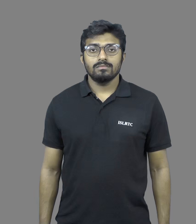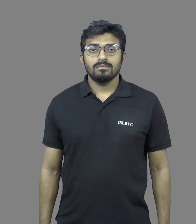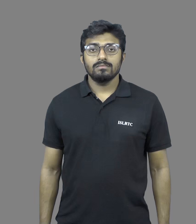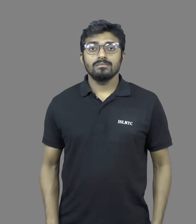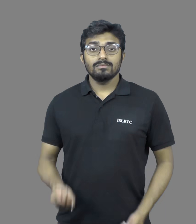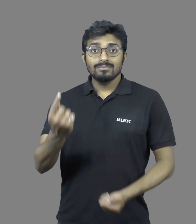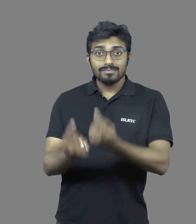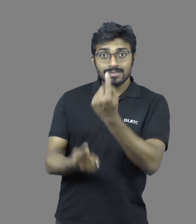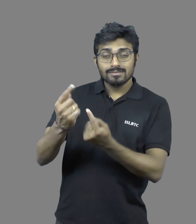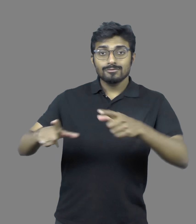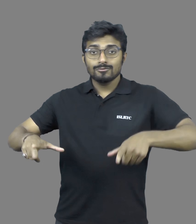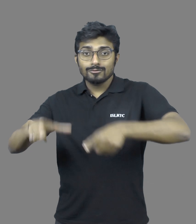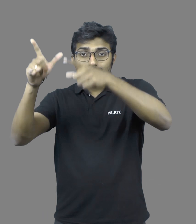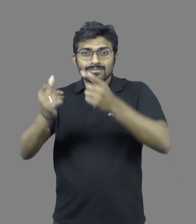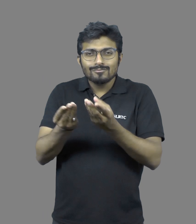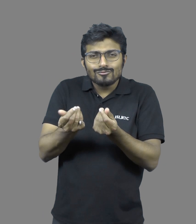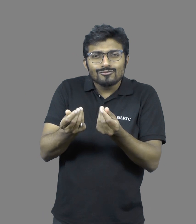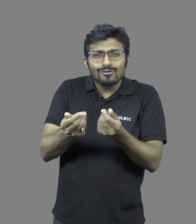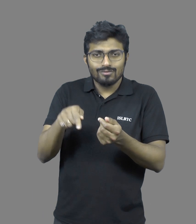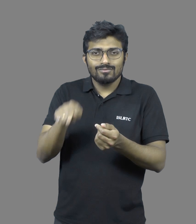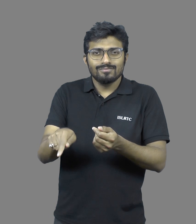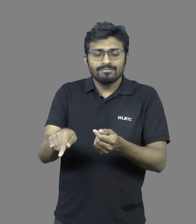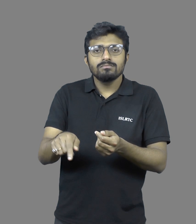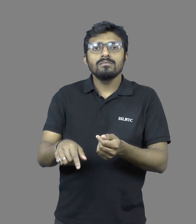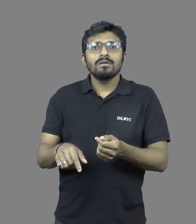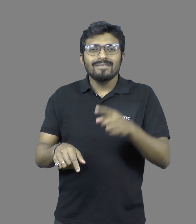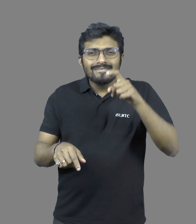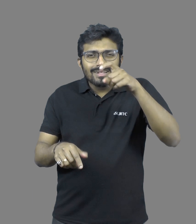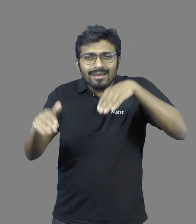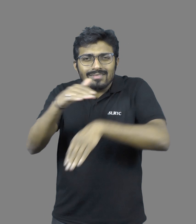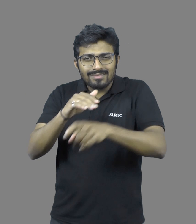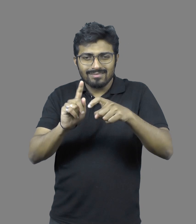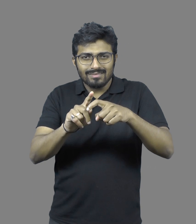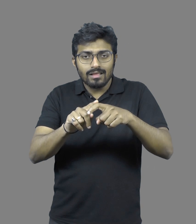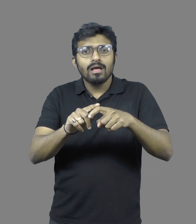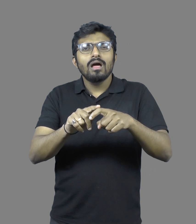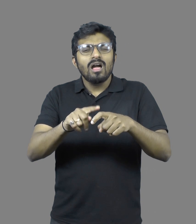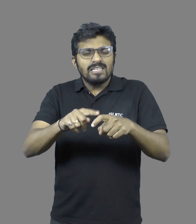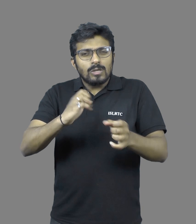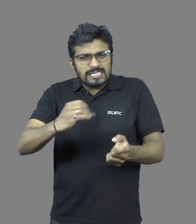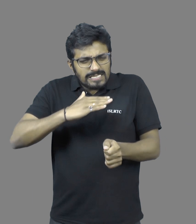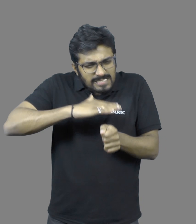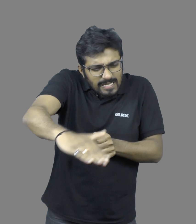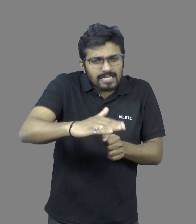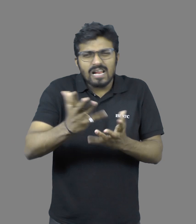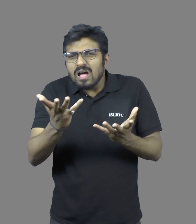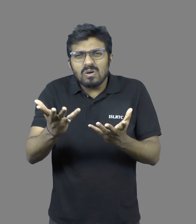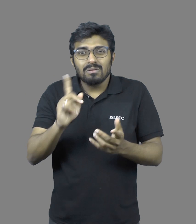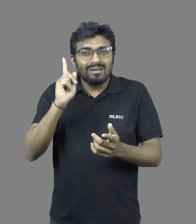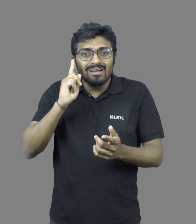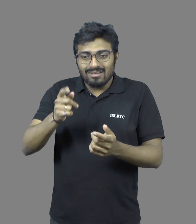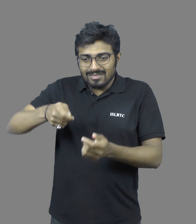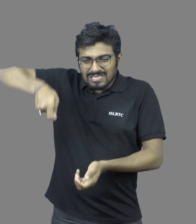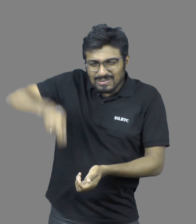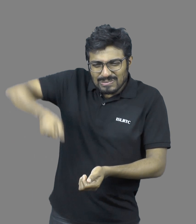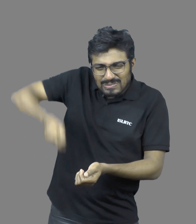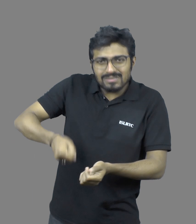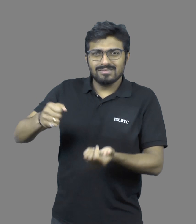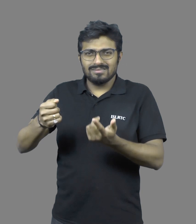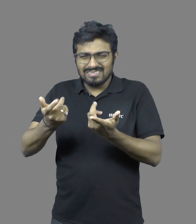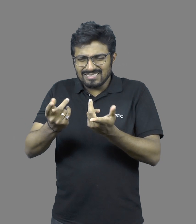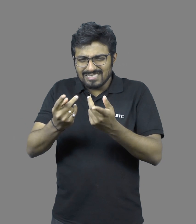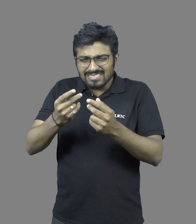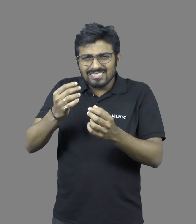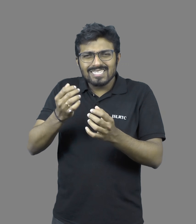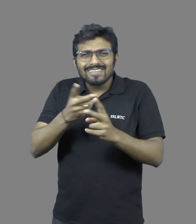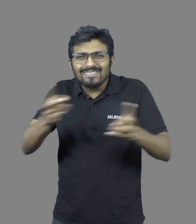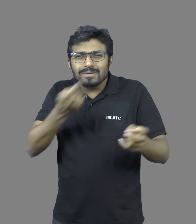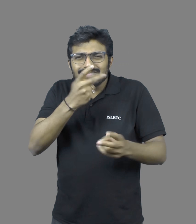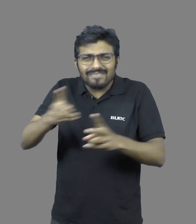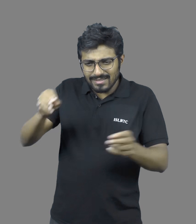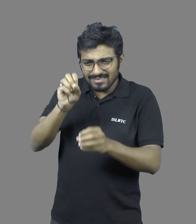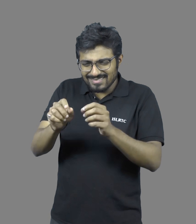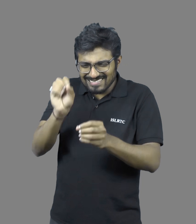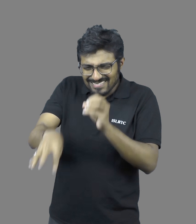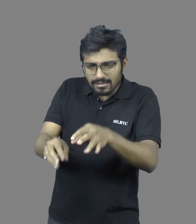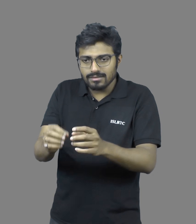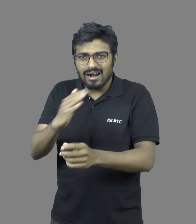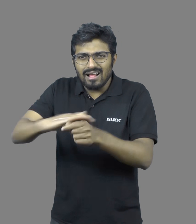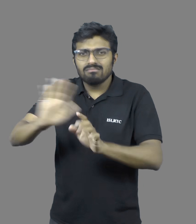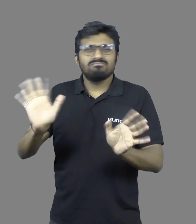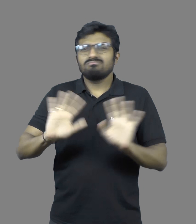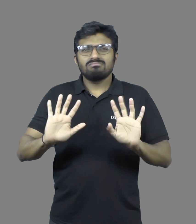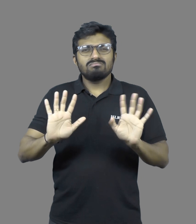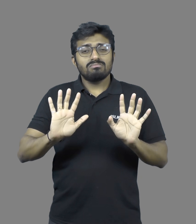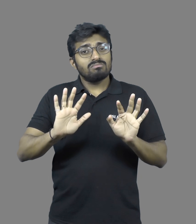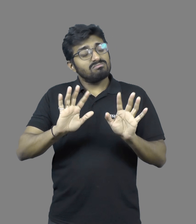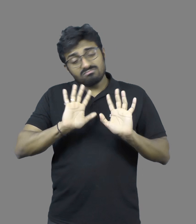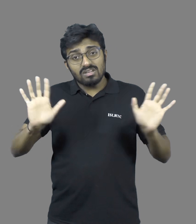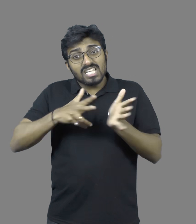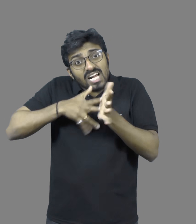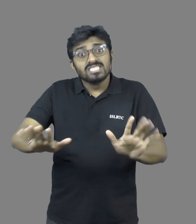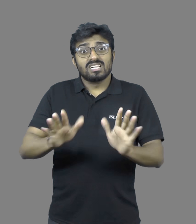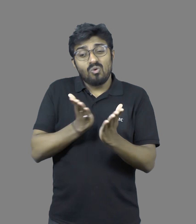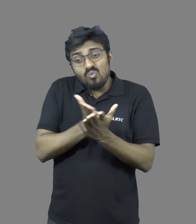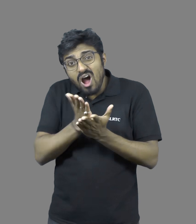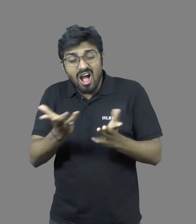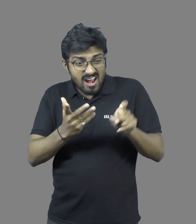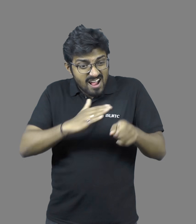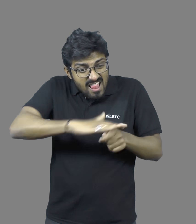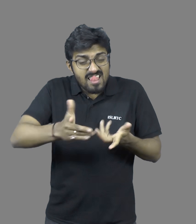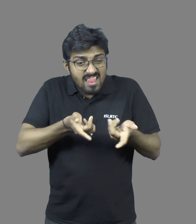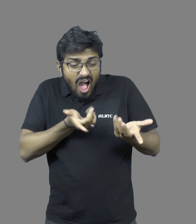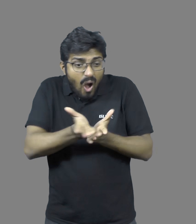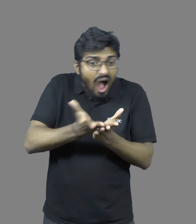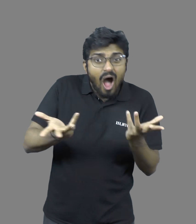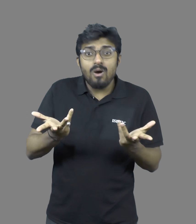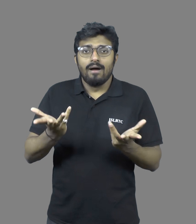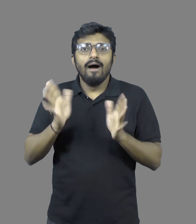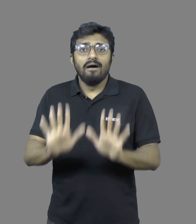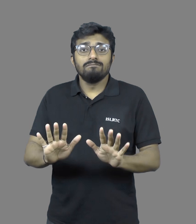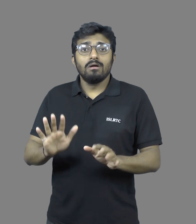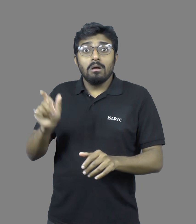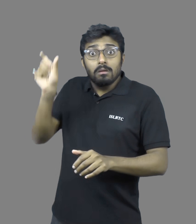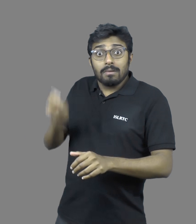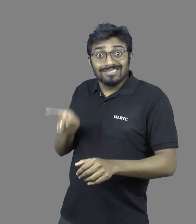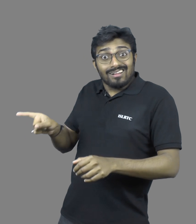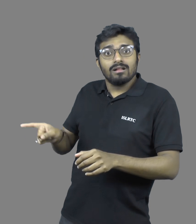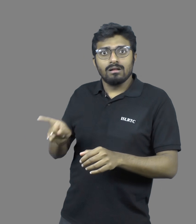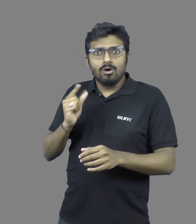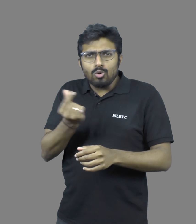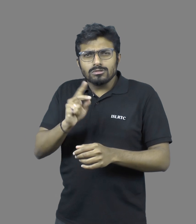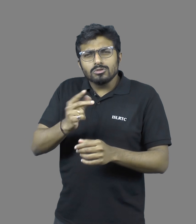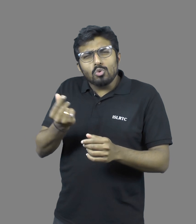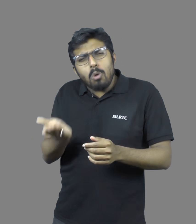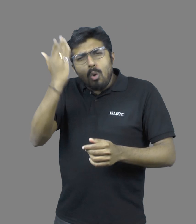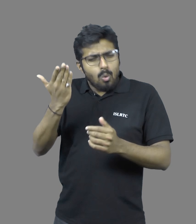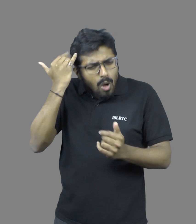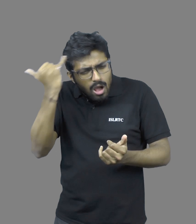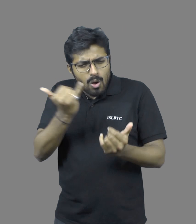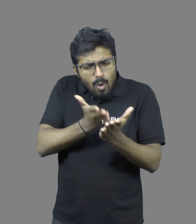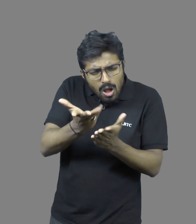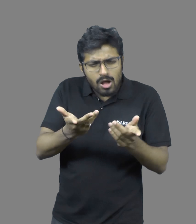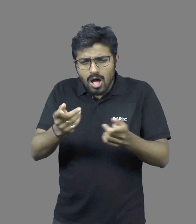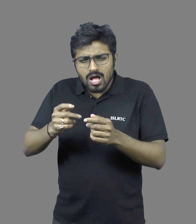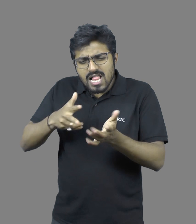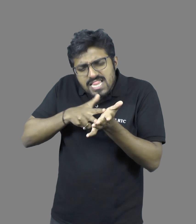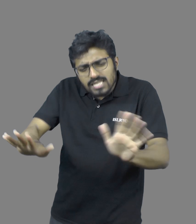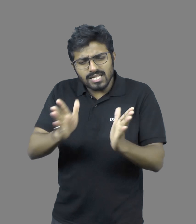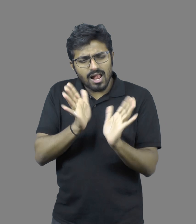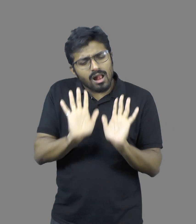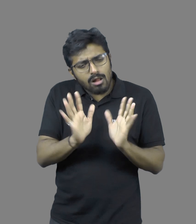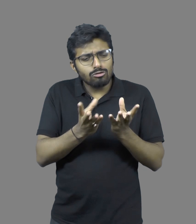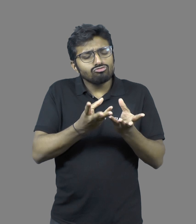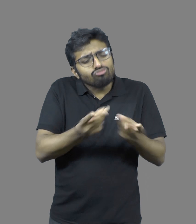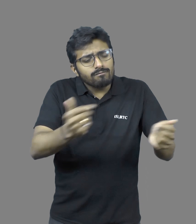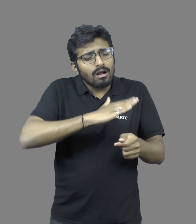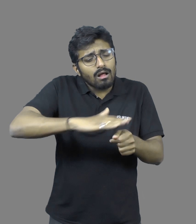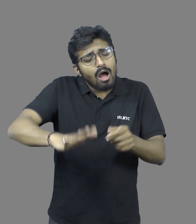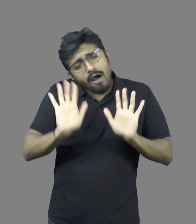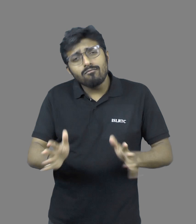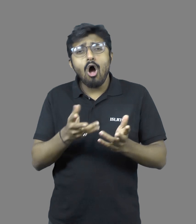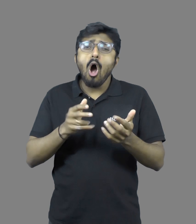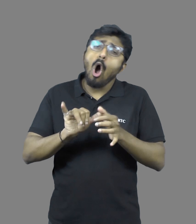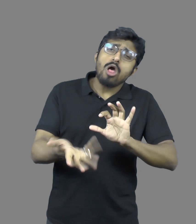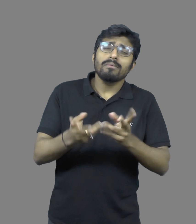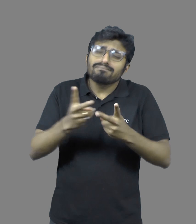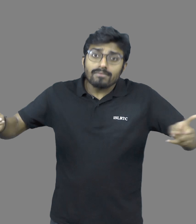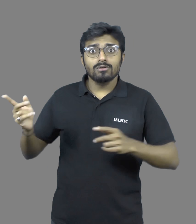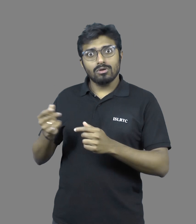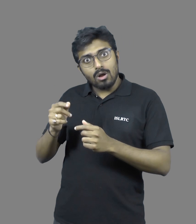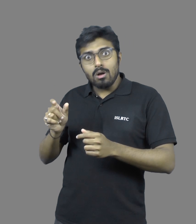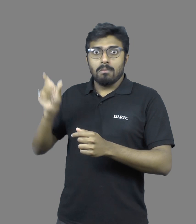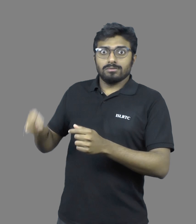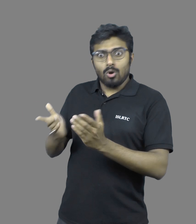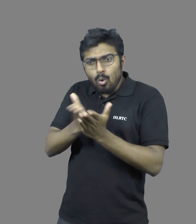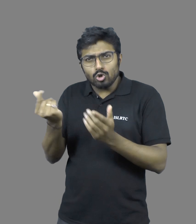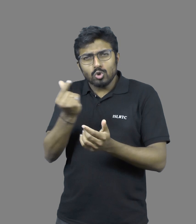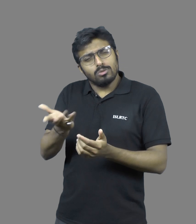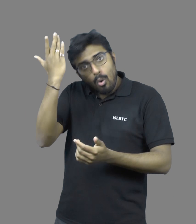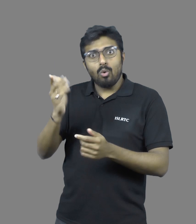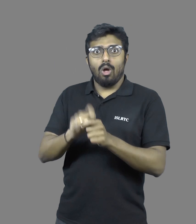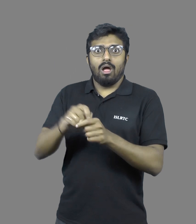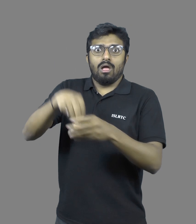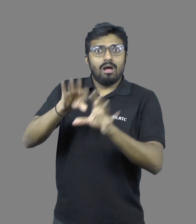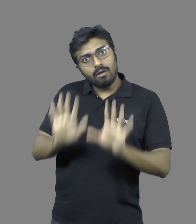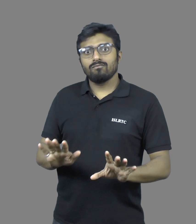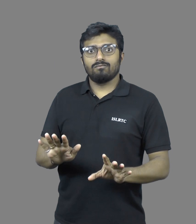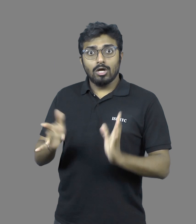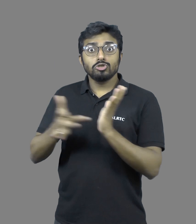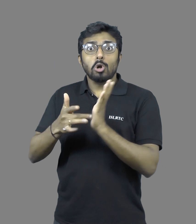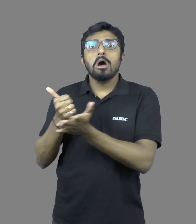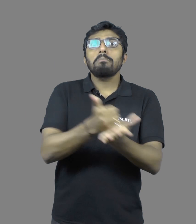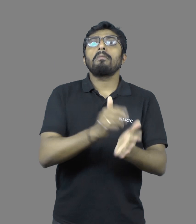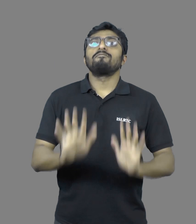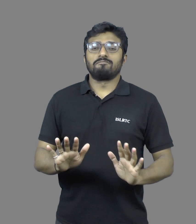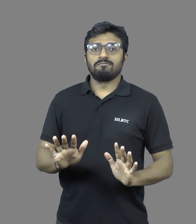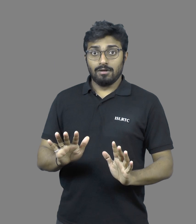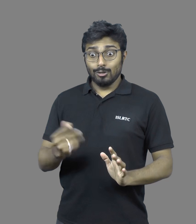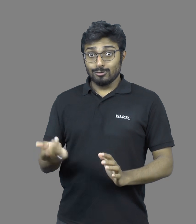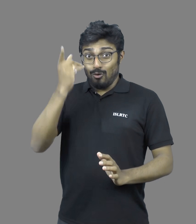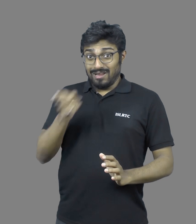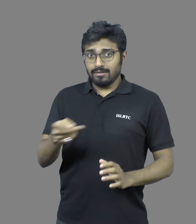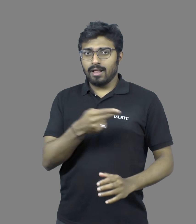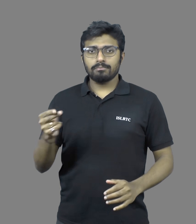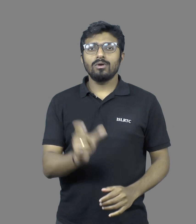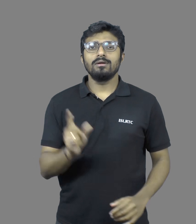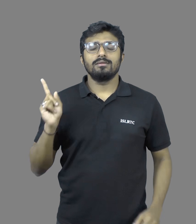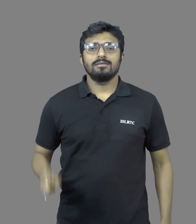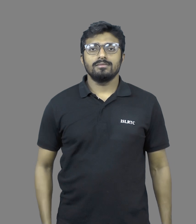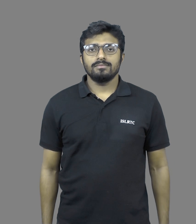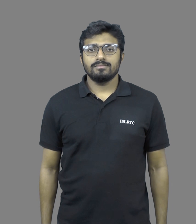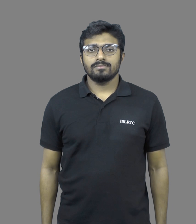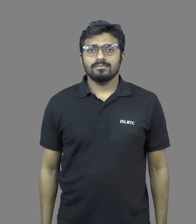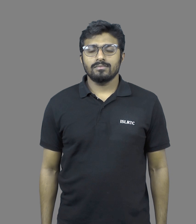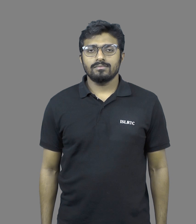Integrated Pest Management (IPM)